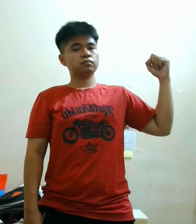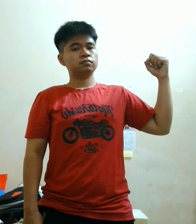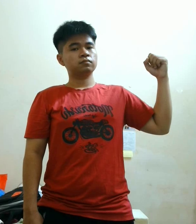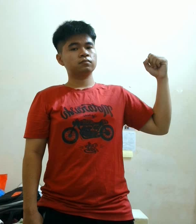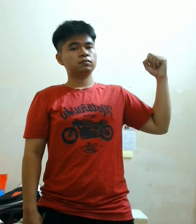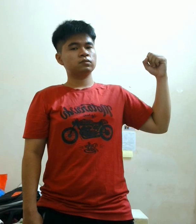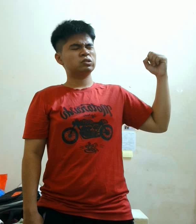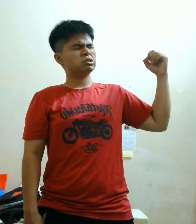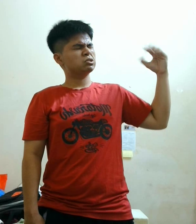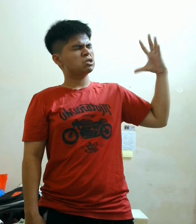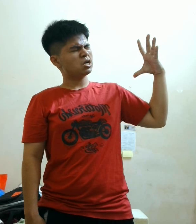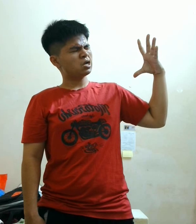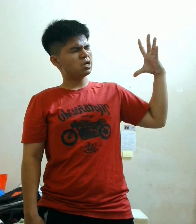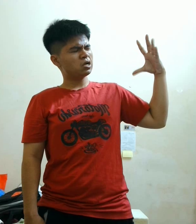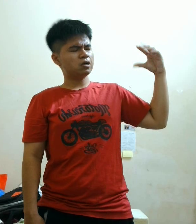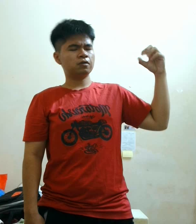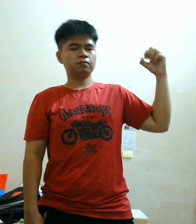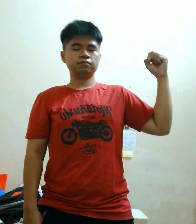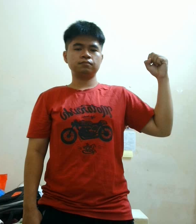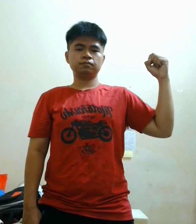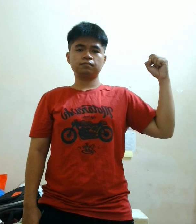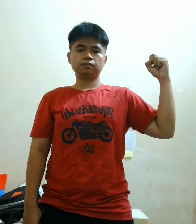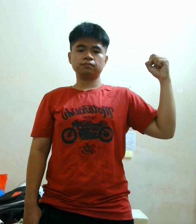troi nang